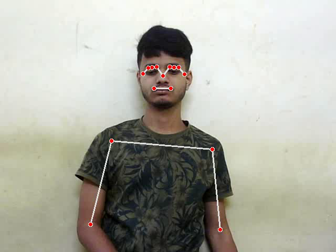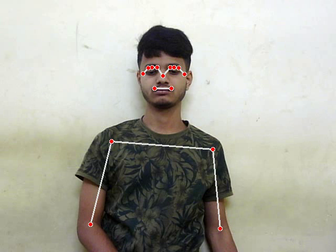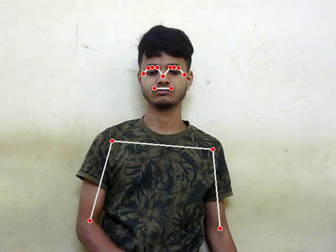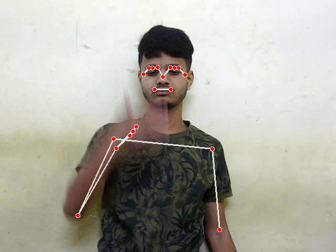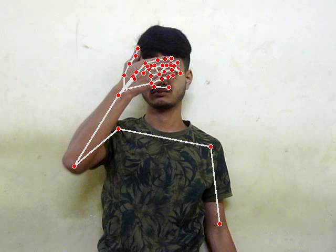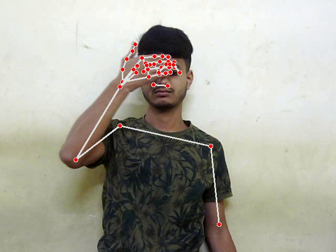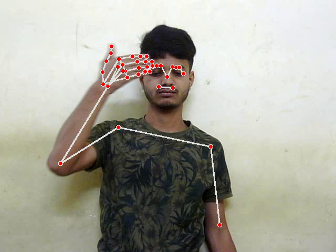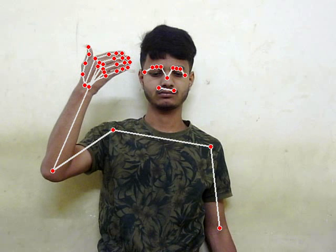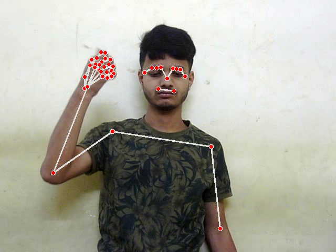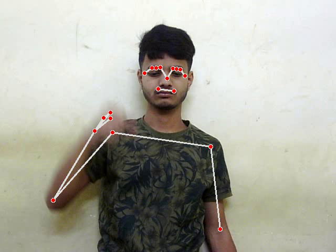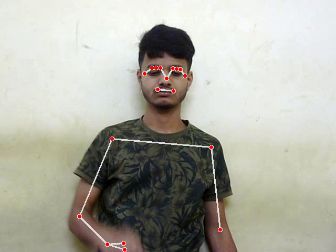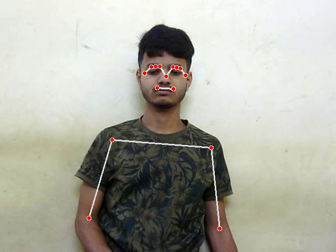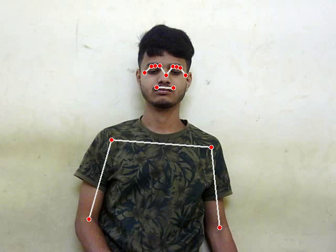forget